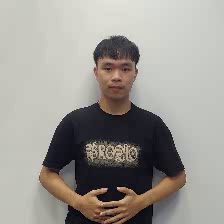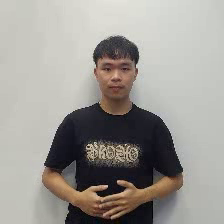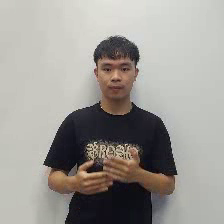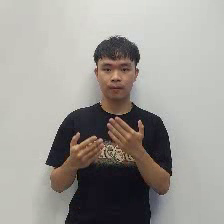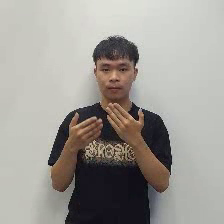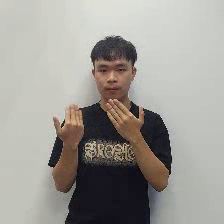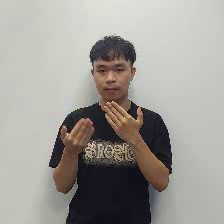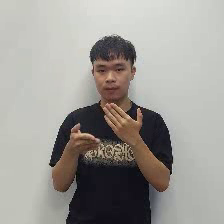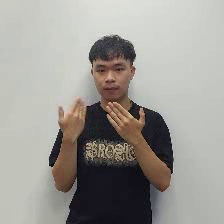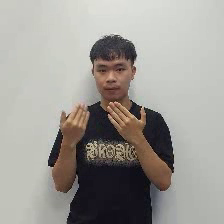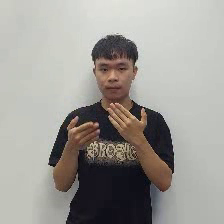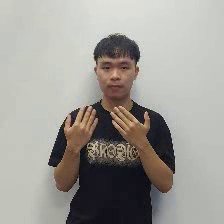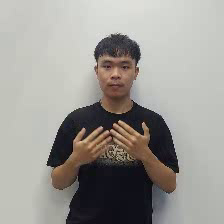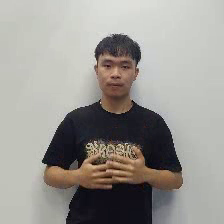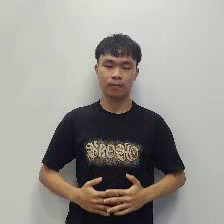Dễ